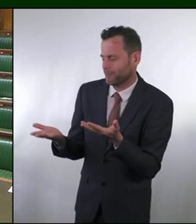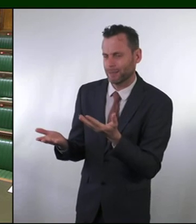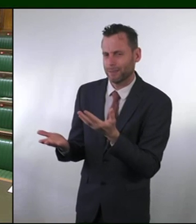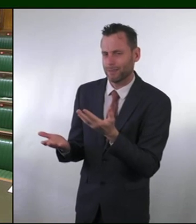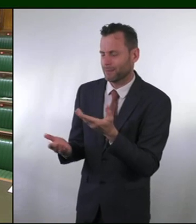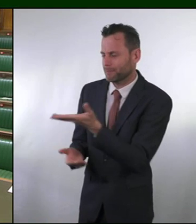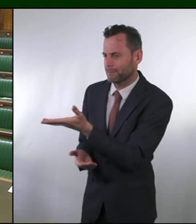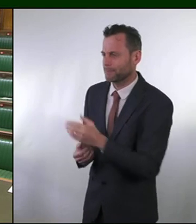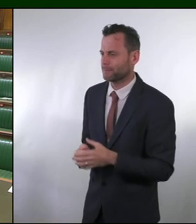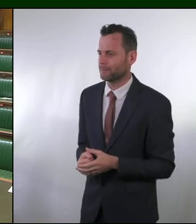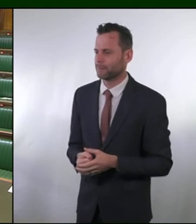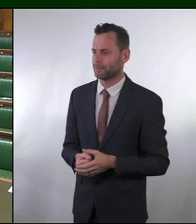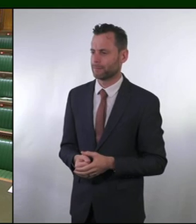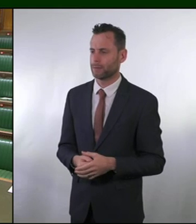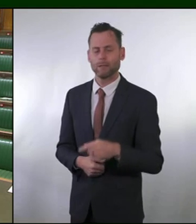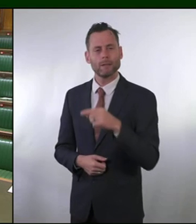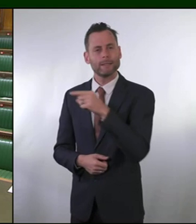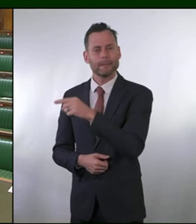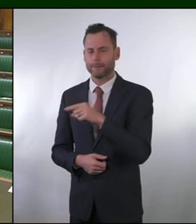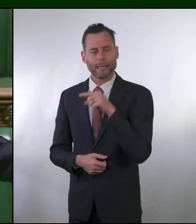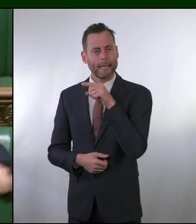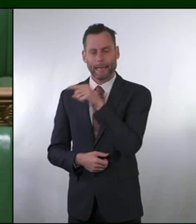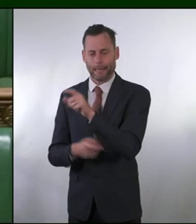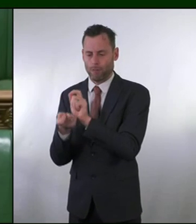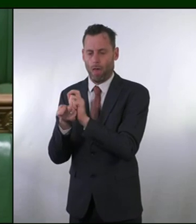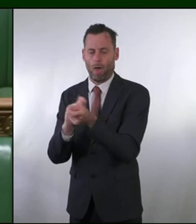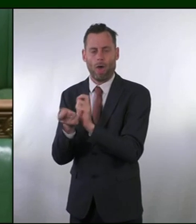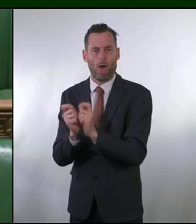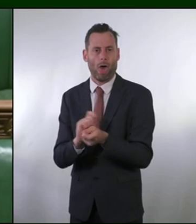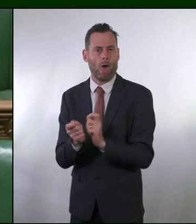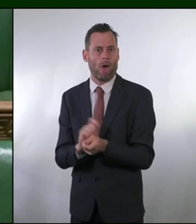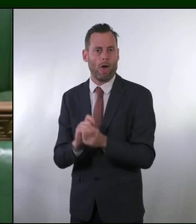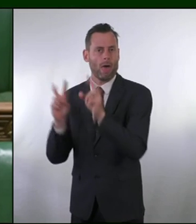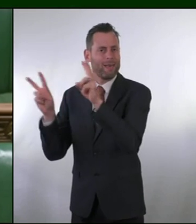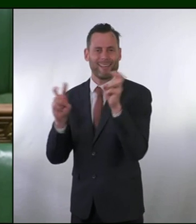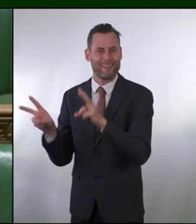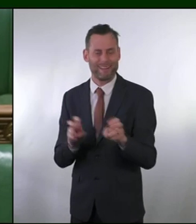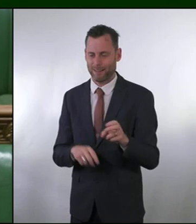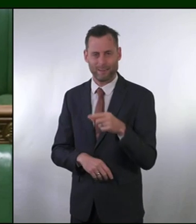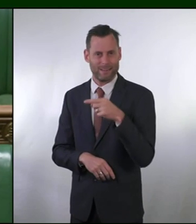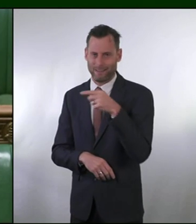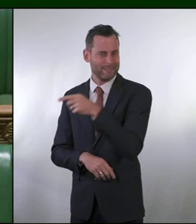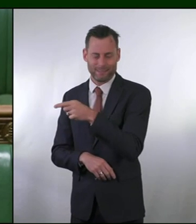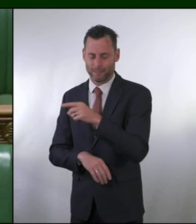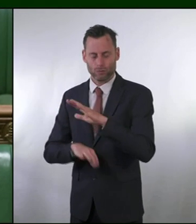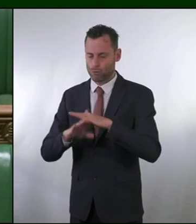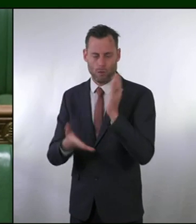I am afraid the right hon. and learned Gentleman is misrepresenting the position, doubtless inadvertently.